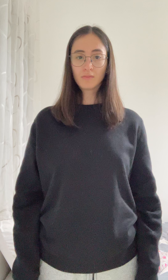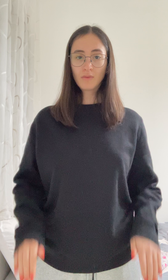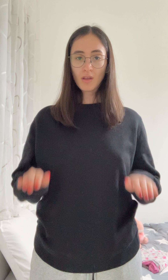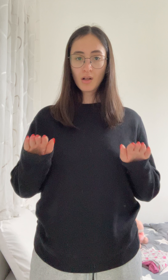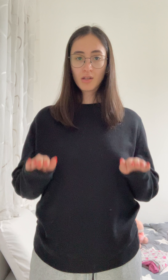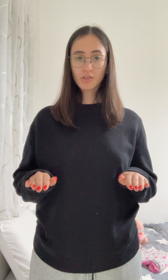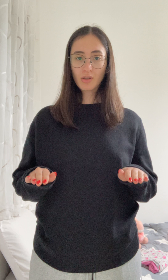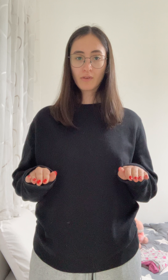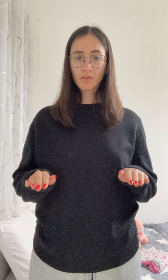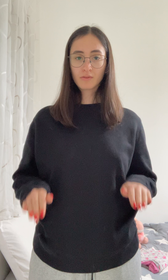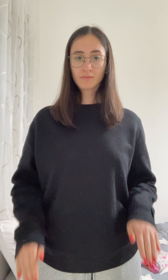לשבת